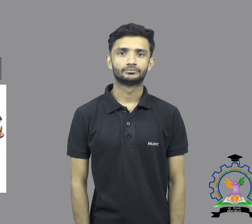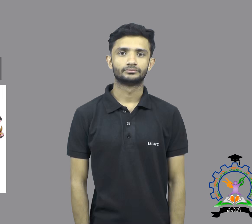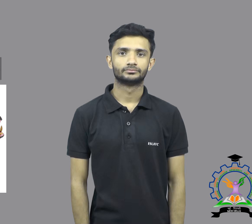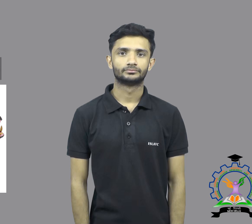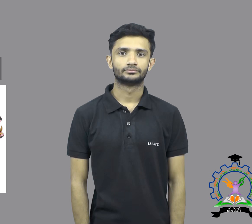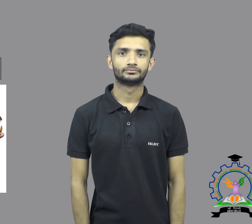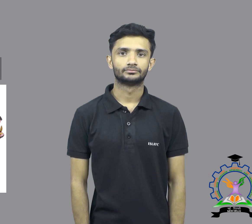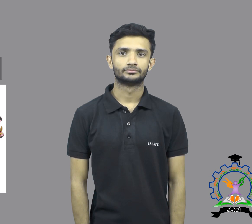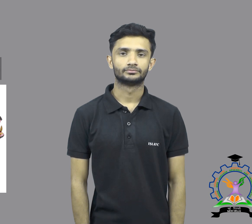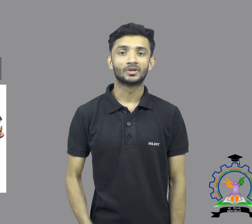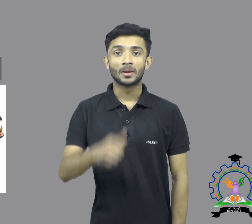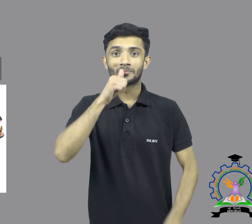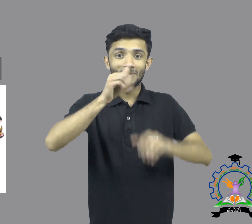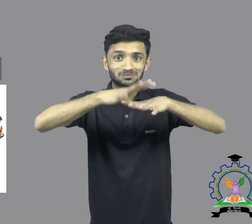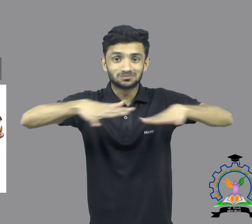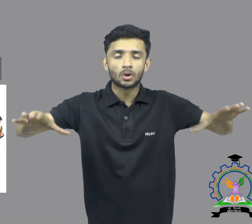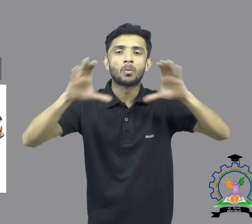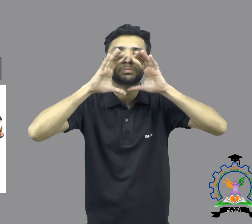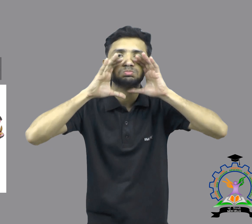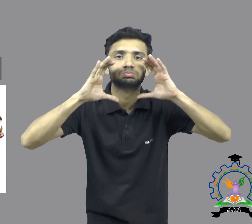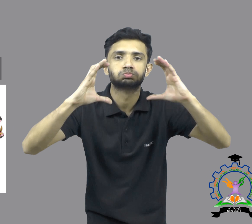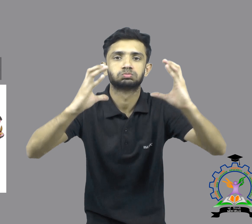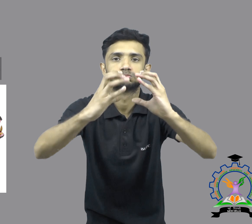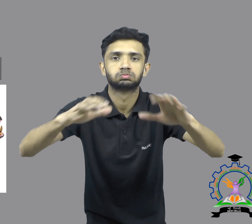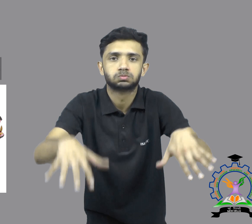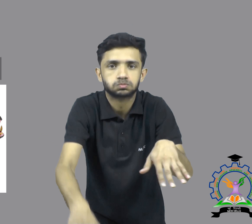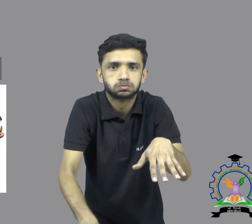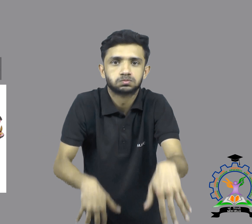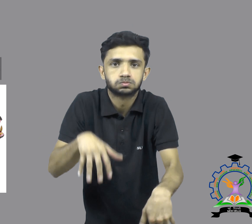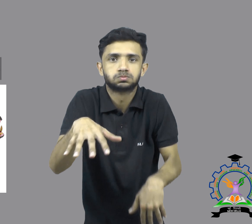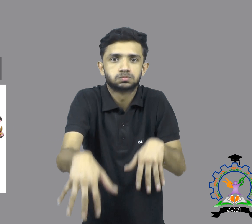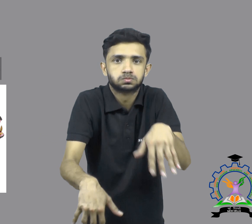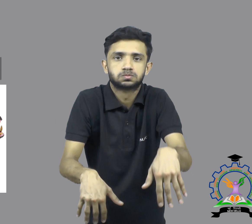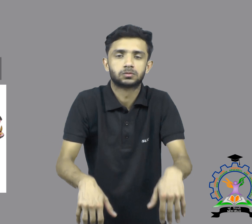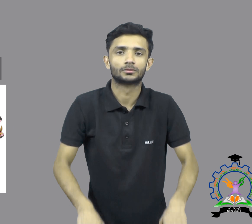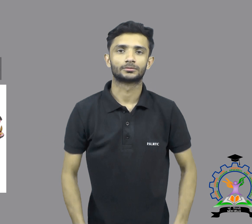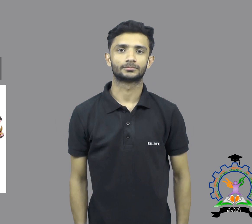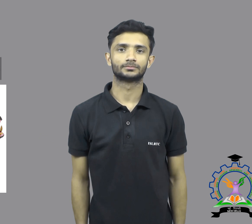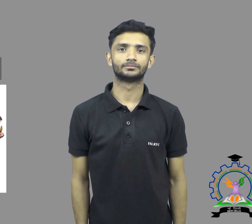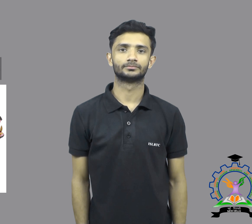Hippopotamus